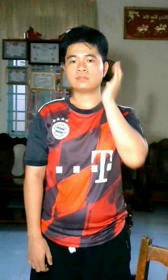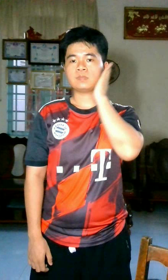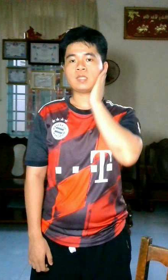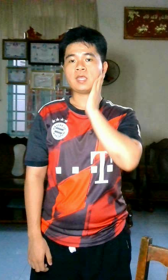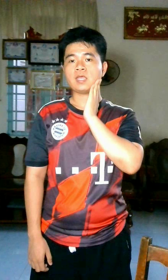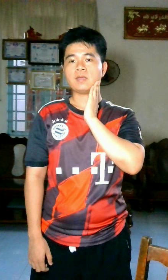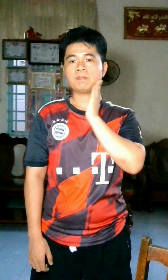dep